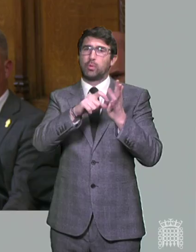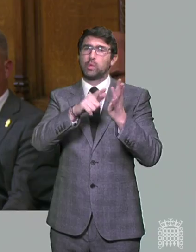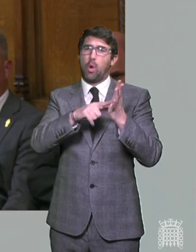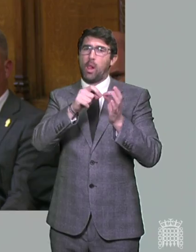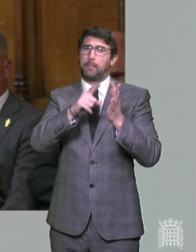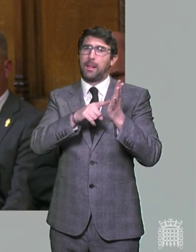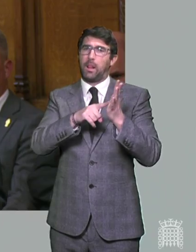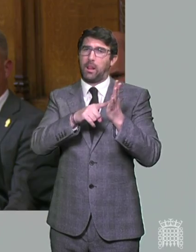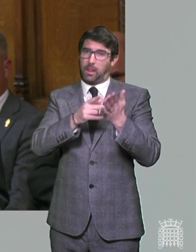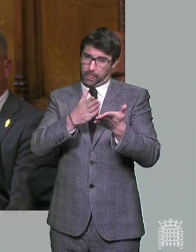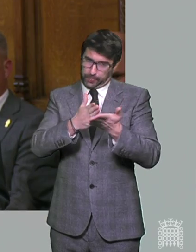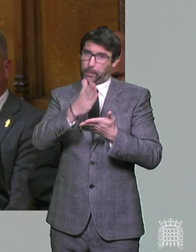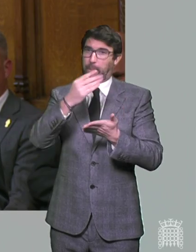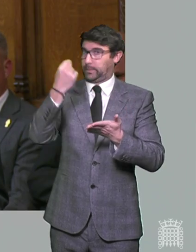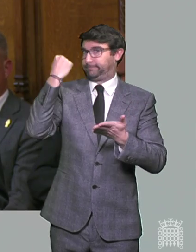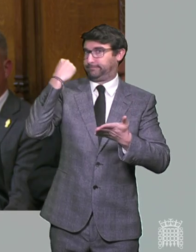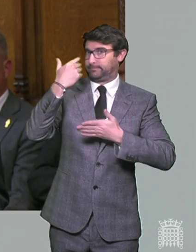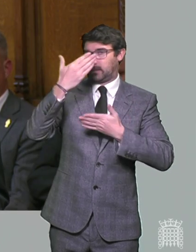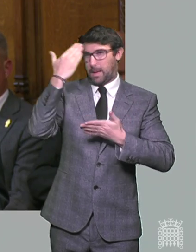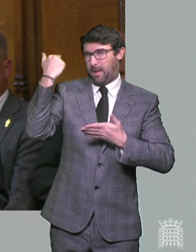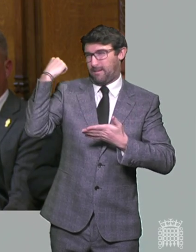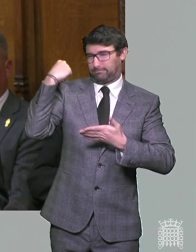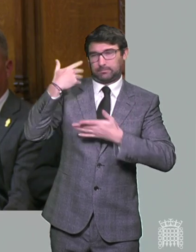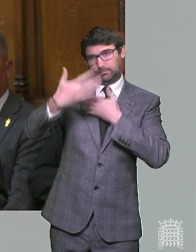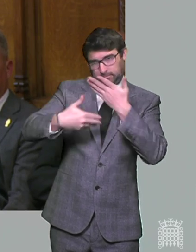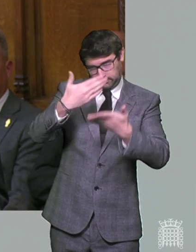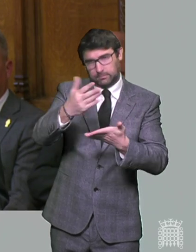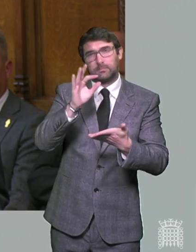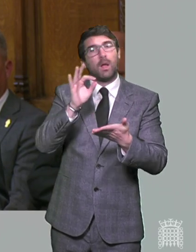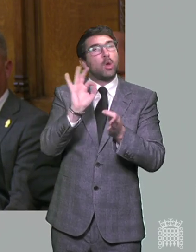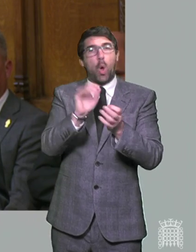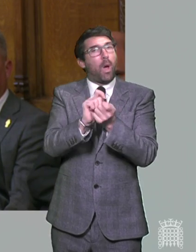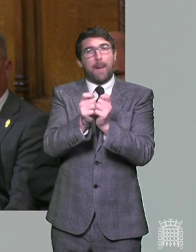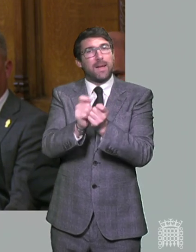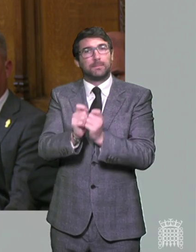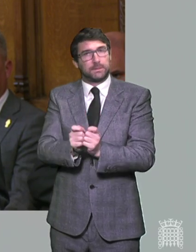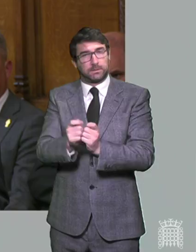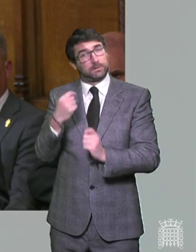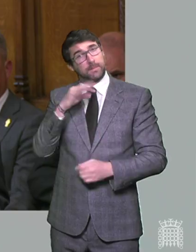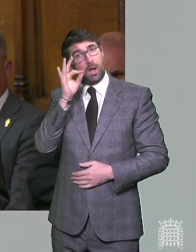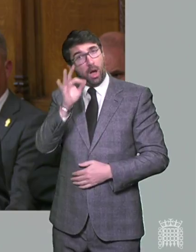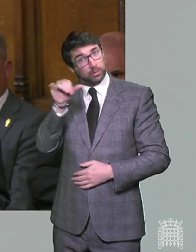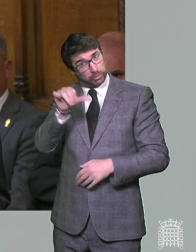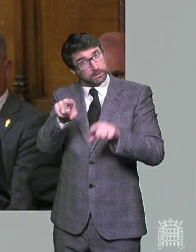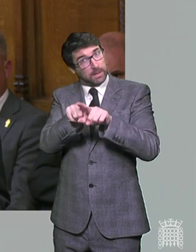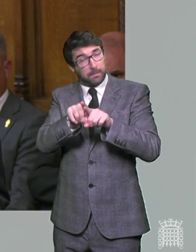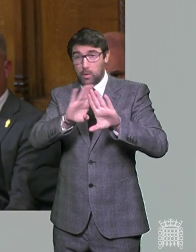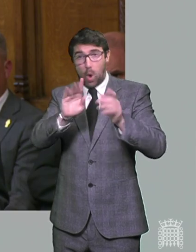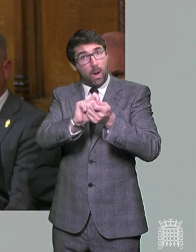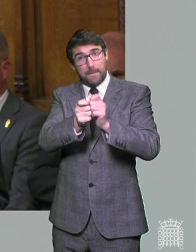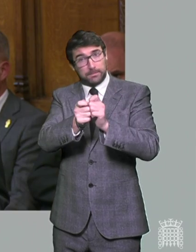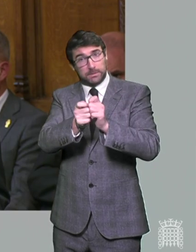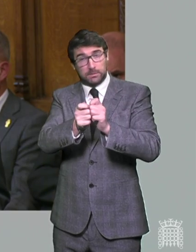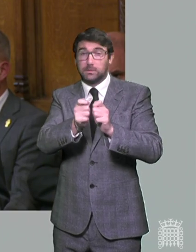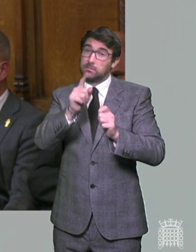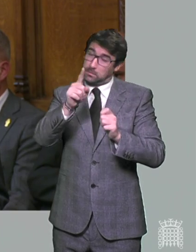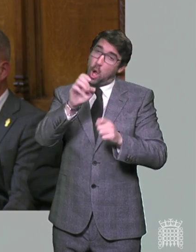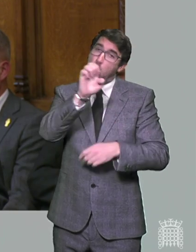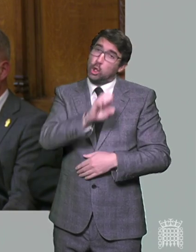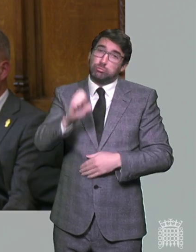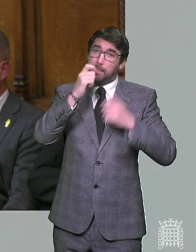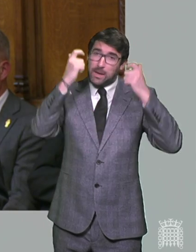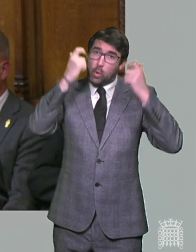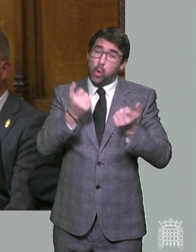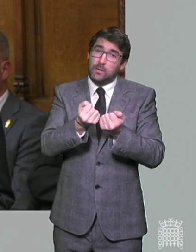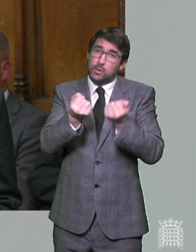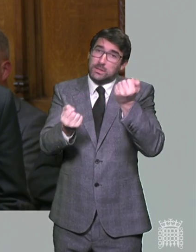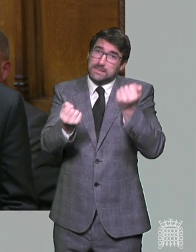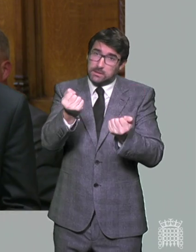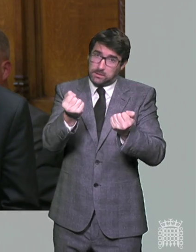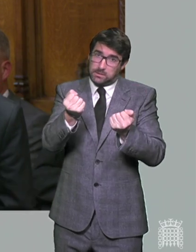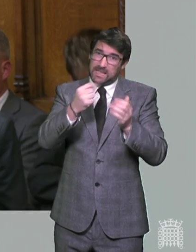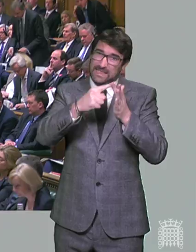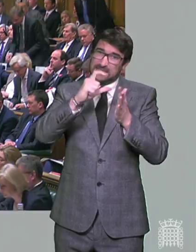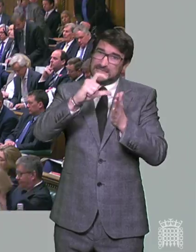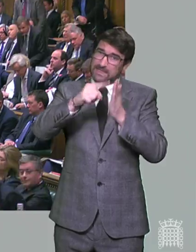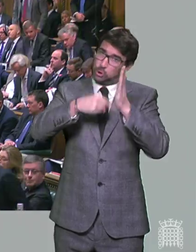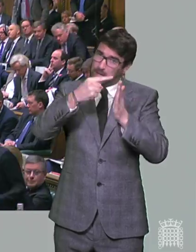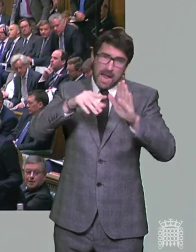Can she confirm that it is the Government’s intention that the Bill should remain unamended, and, in particular, that the European Court of Justice should have no jurisdiction in any part of the United Kingdom?